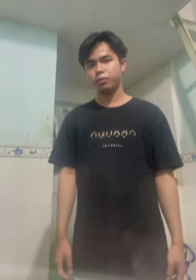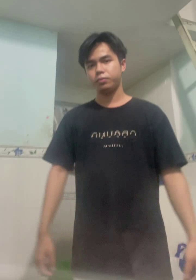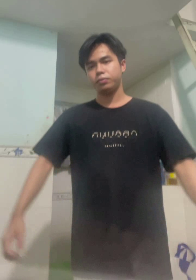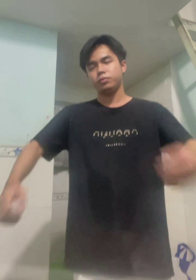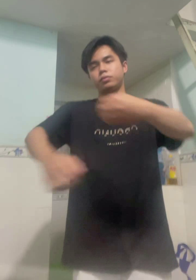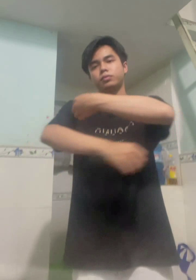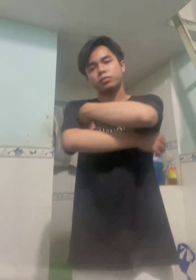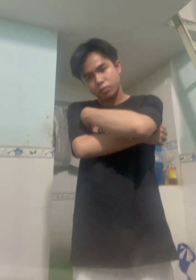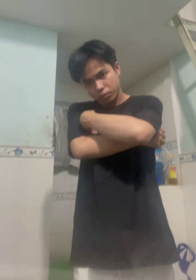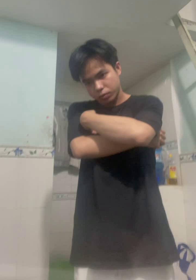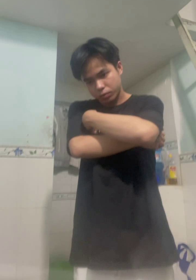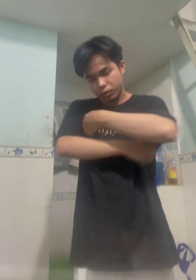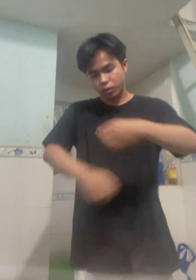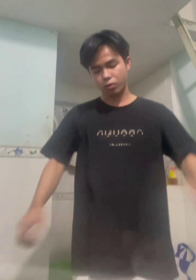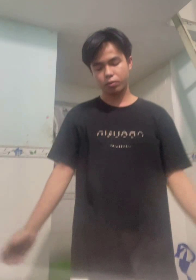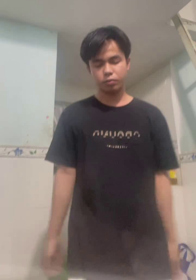om